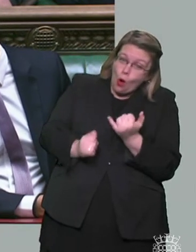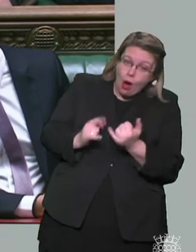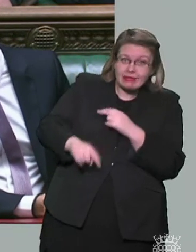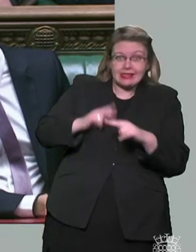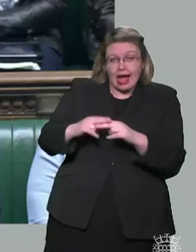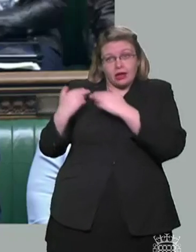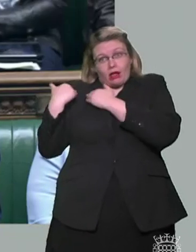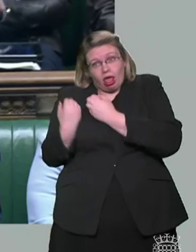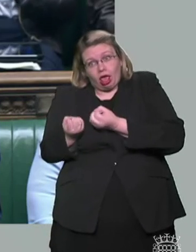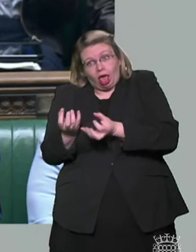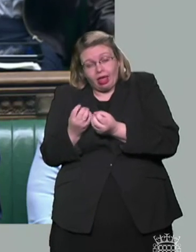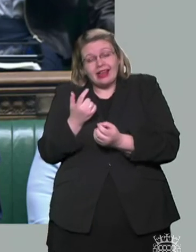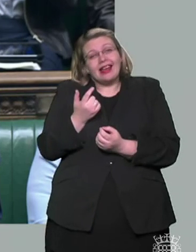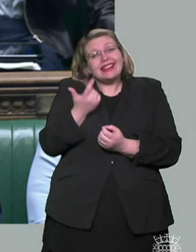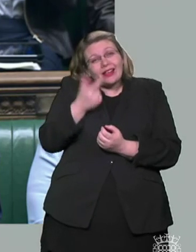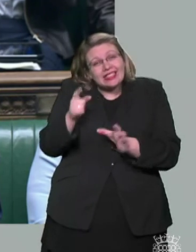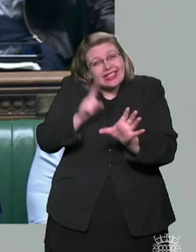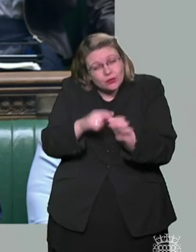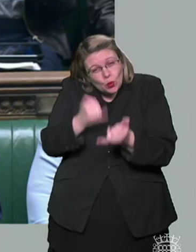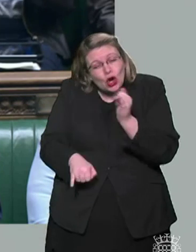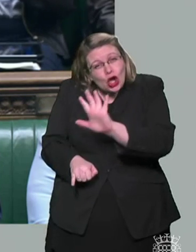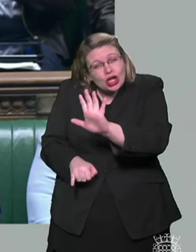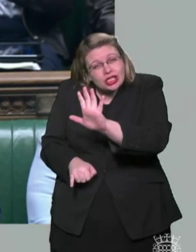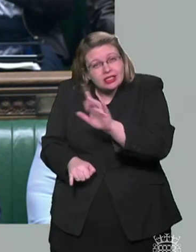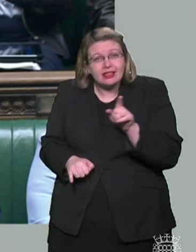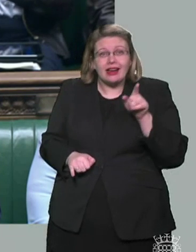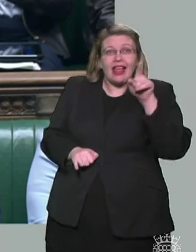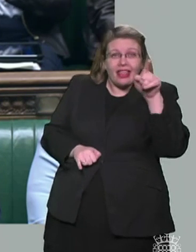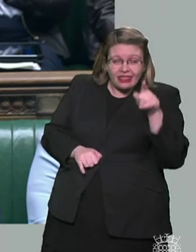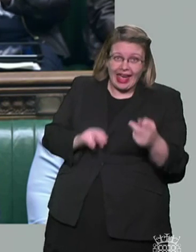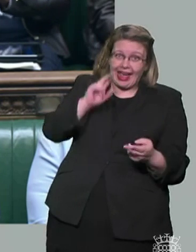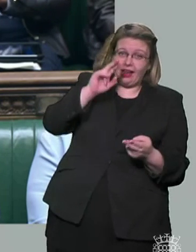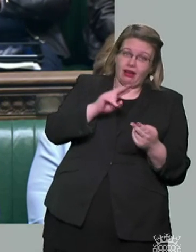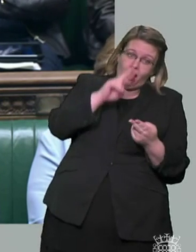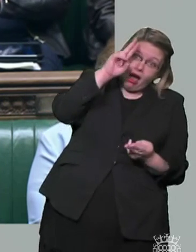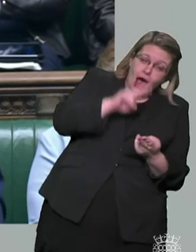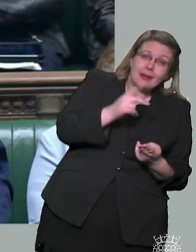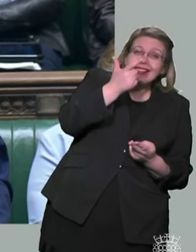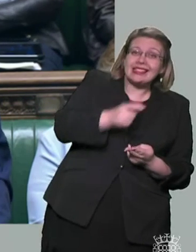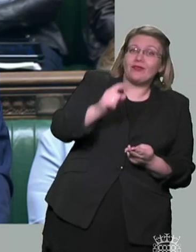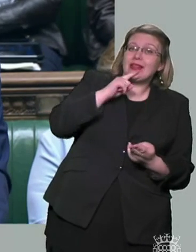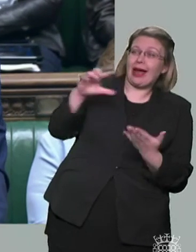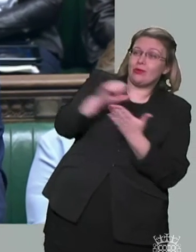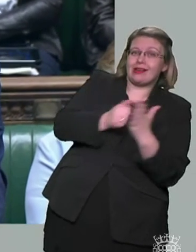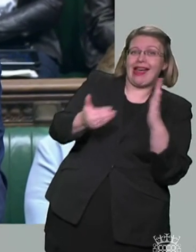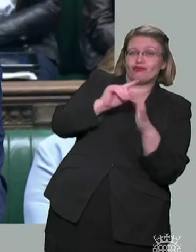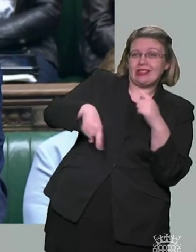For every £6 the Government are taking in tax rises, they are handing only £1 back.